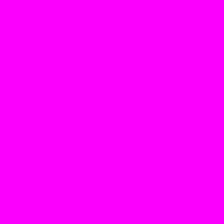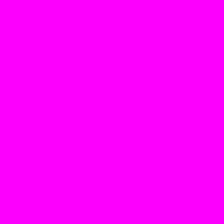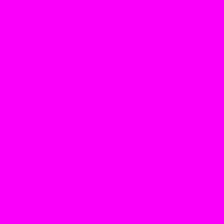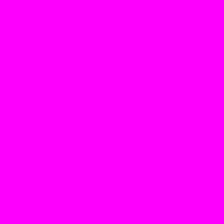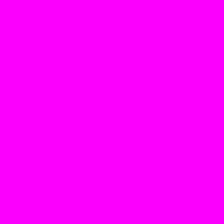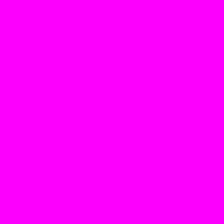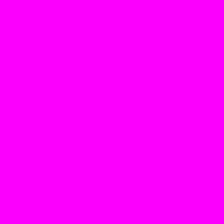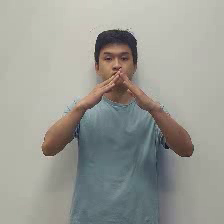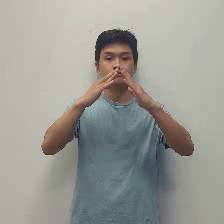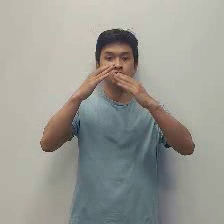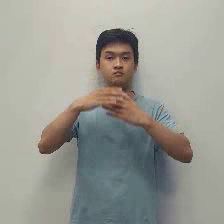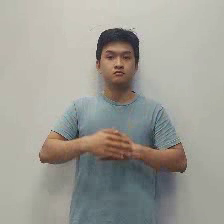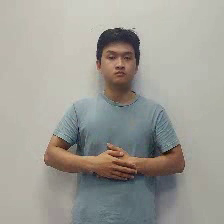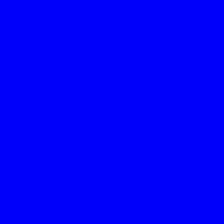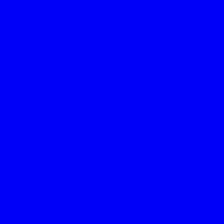Nhà